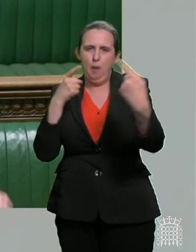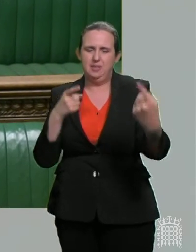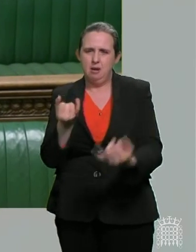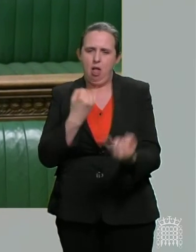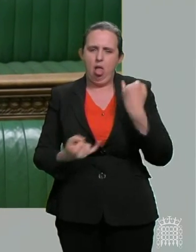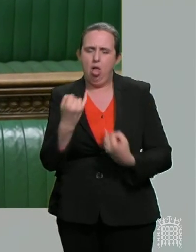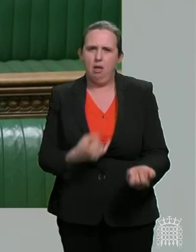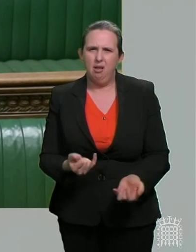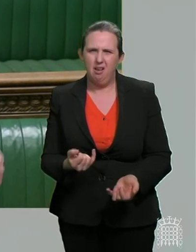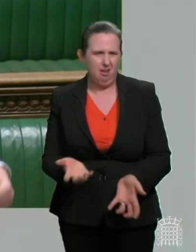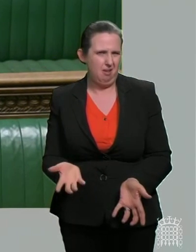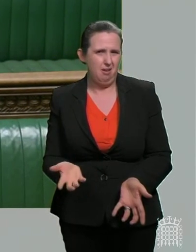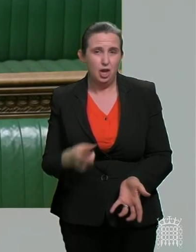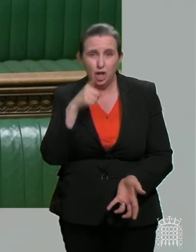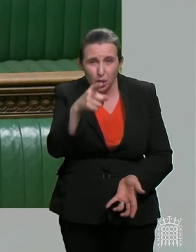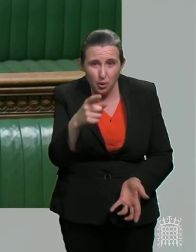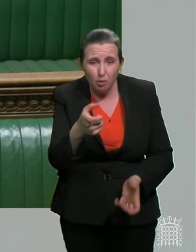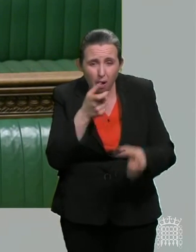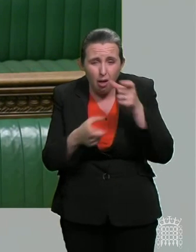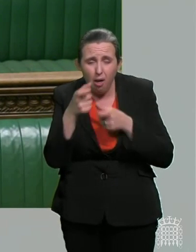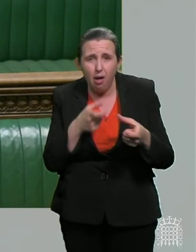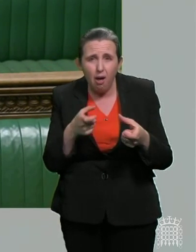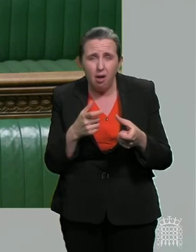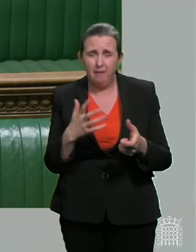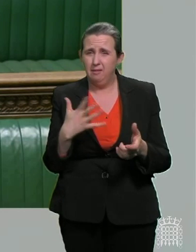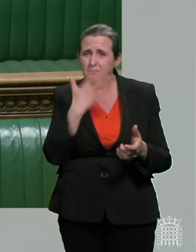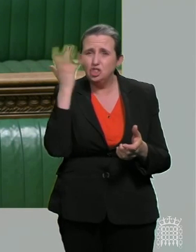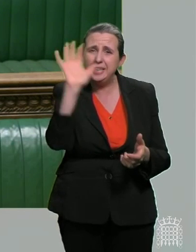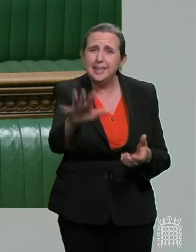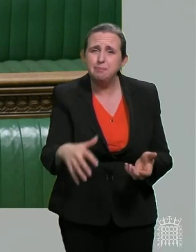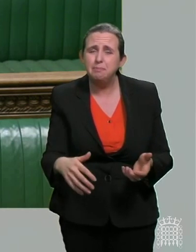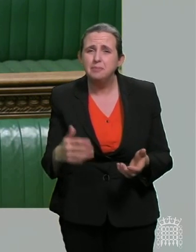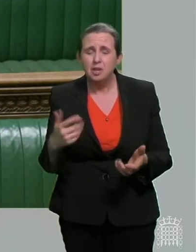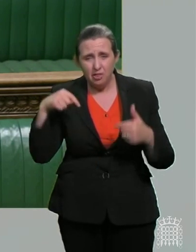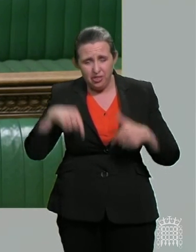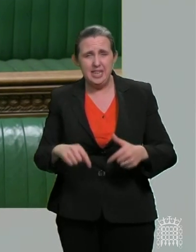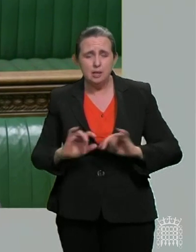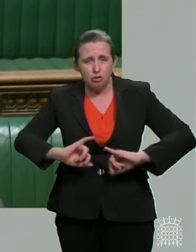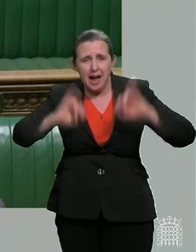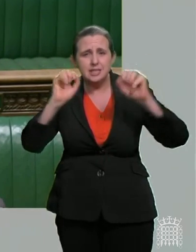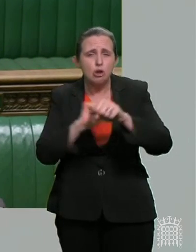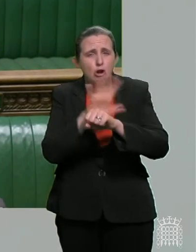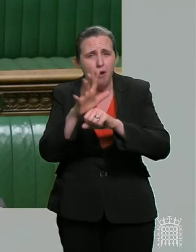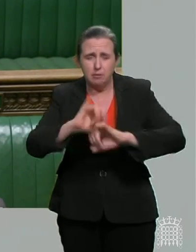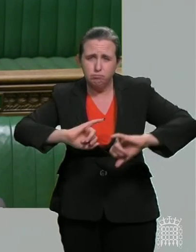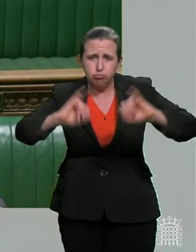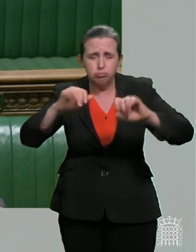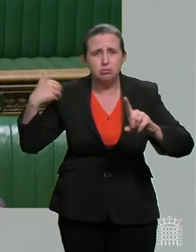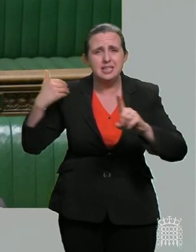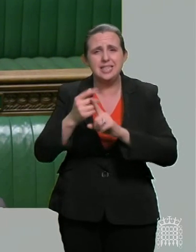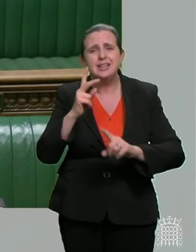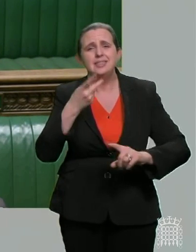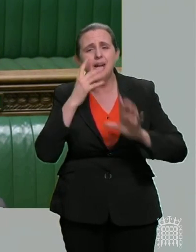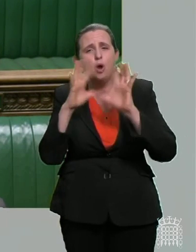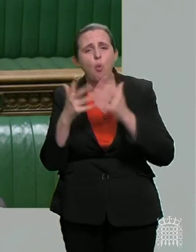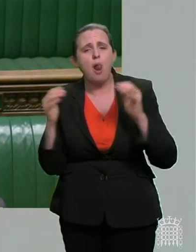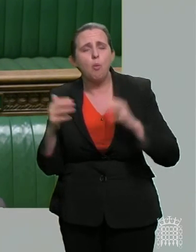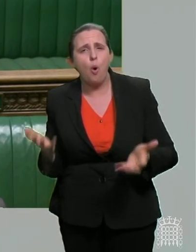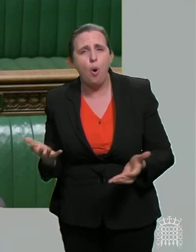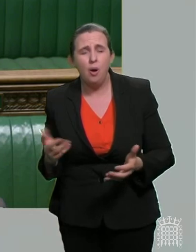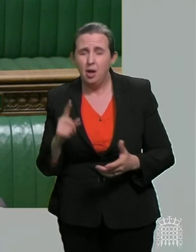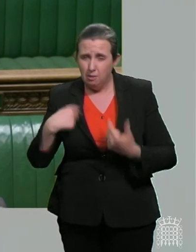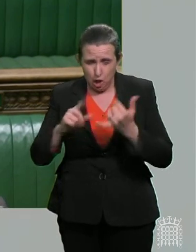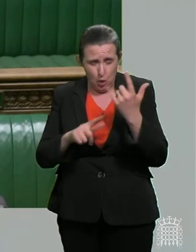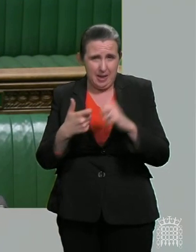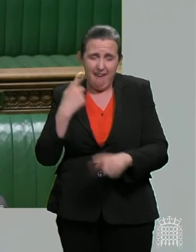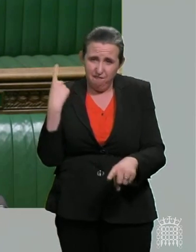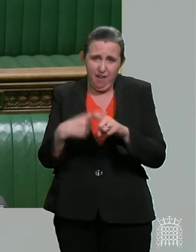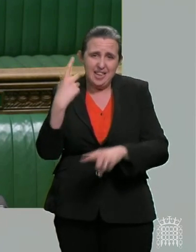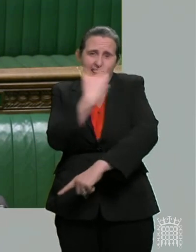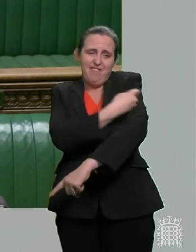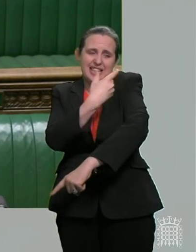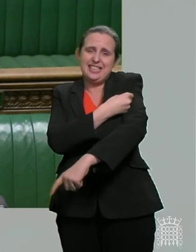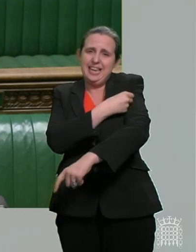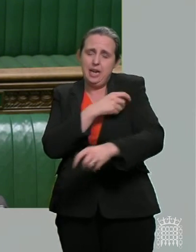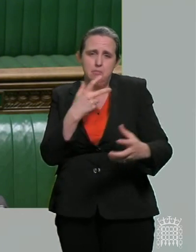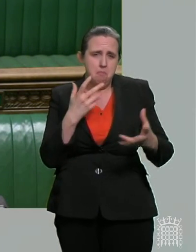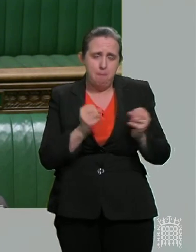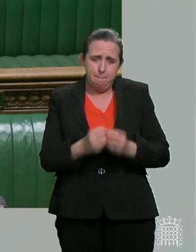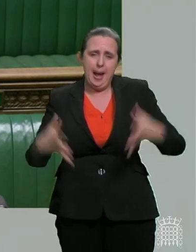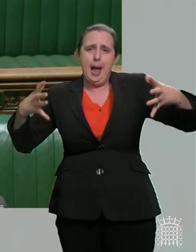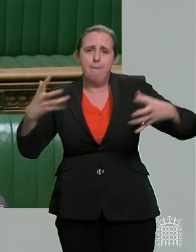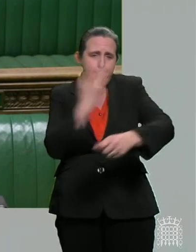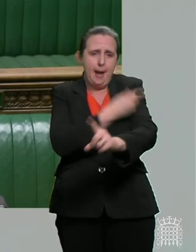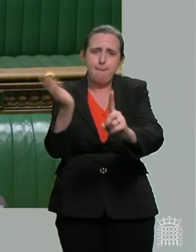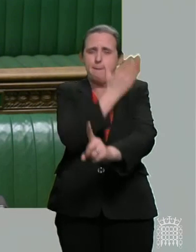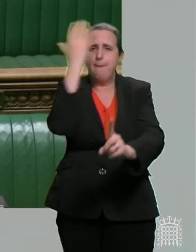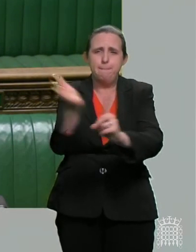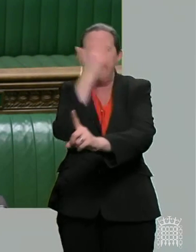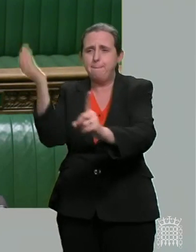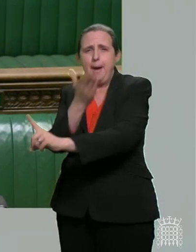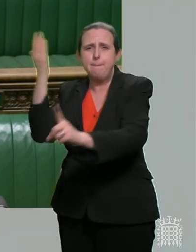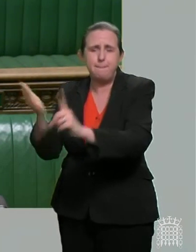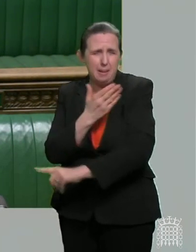It is disgraceful that they should say those things. This is one of the biggest challenges that this country has faced since the second world war and, thanks to one of the fastest vaccine roll-outs anywhere in the world, it is a challenge that this country can meet and is meeting.